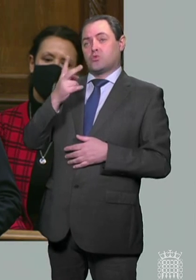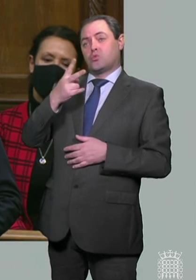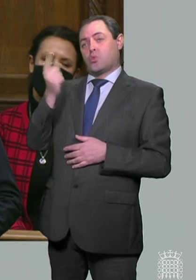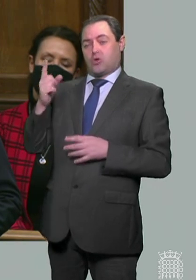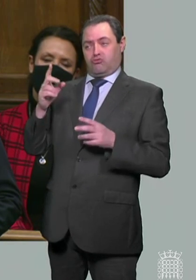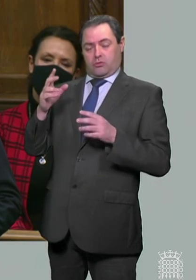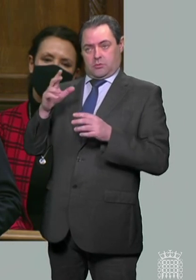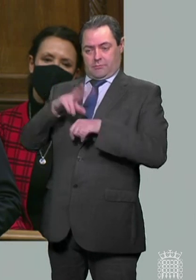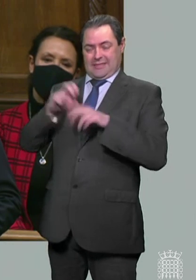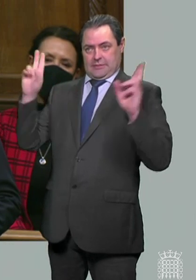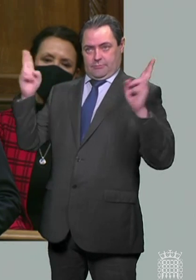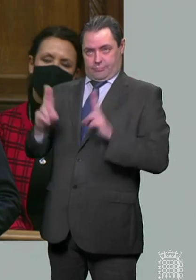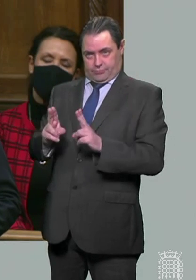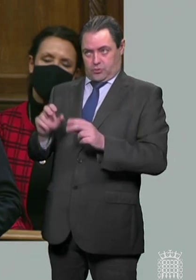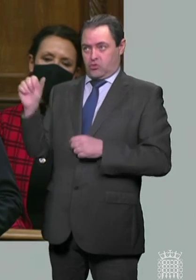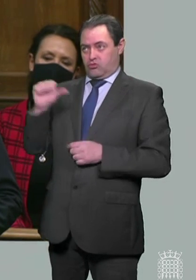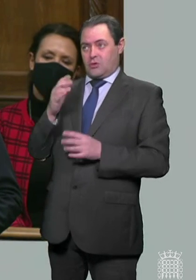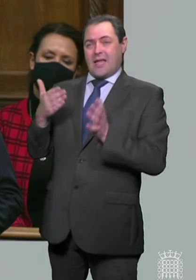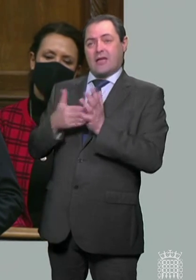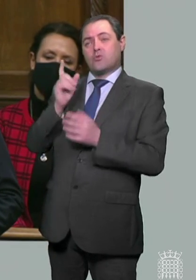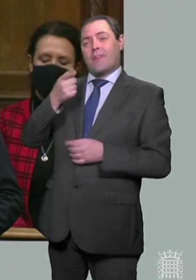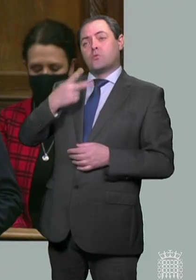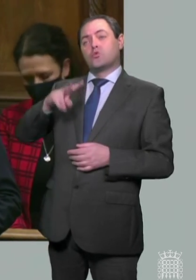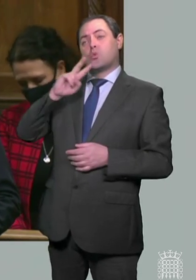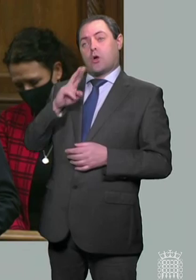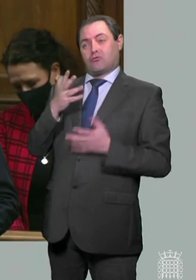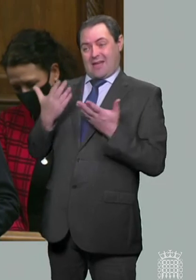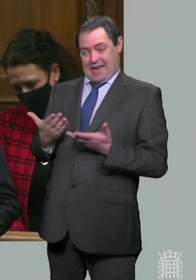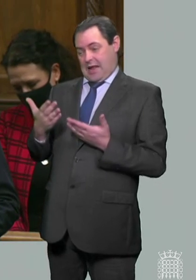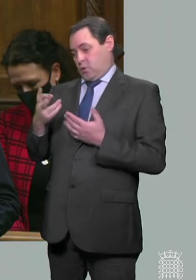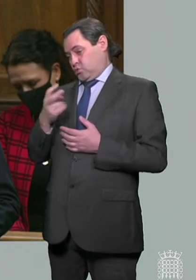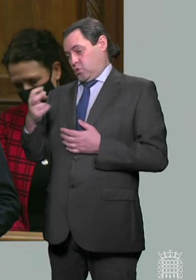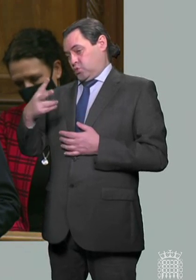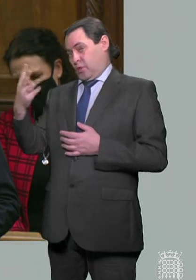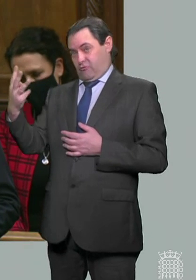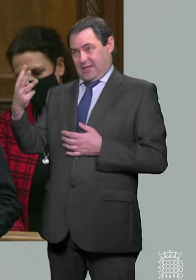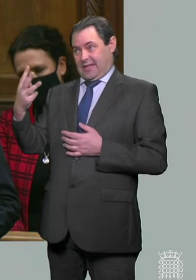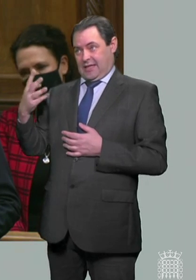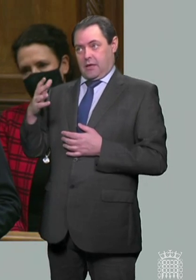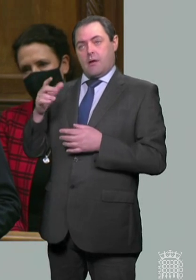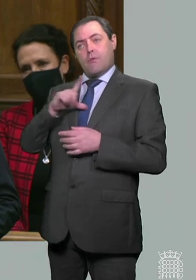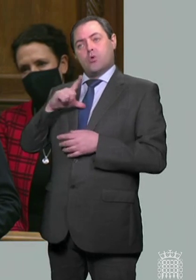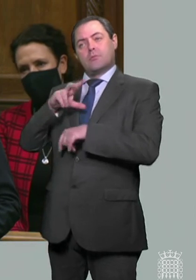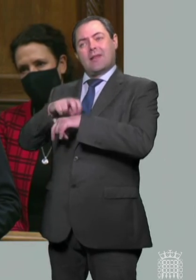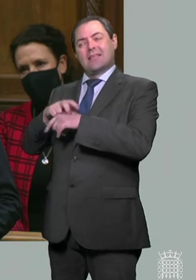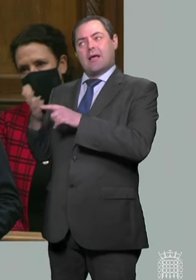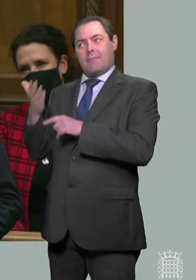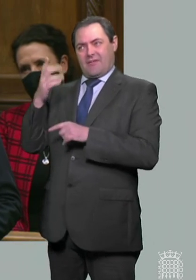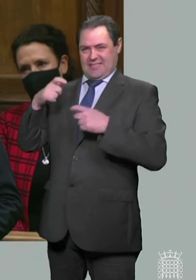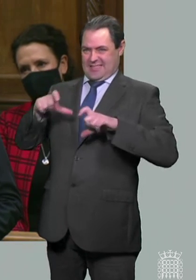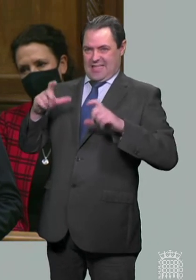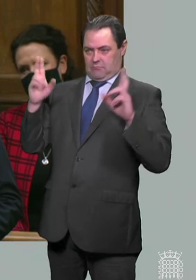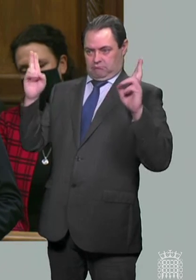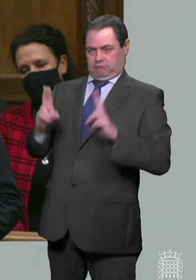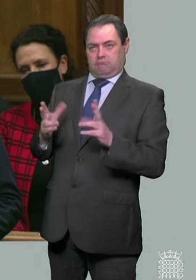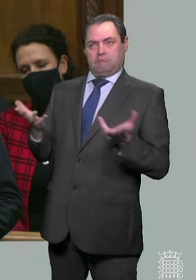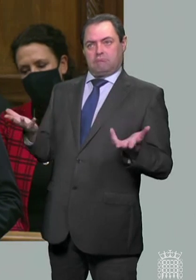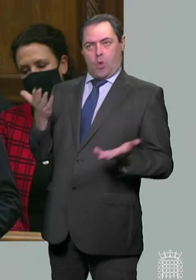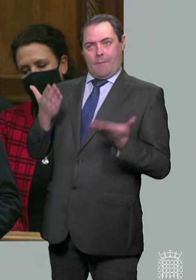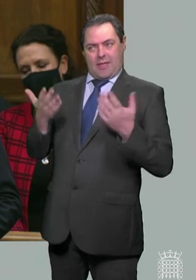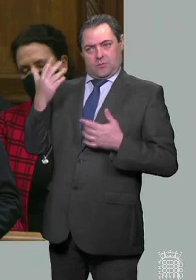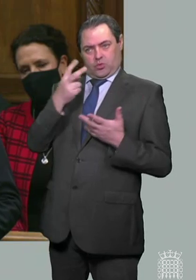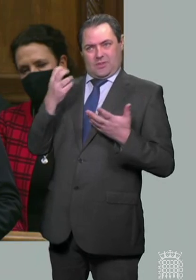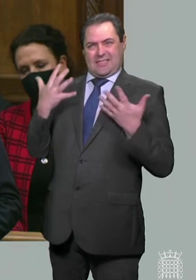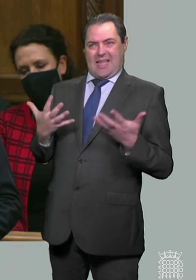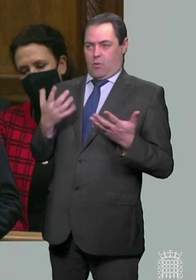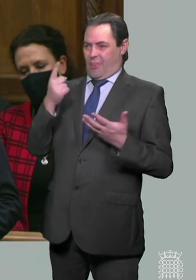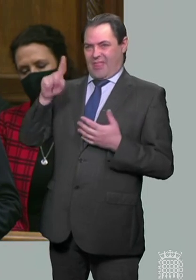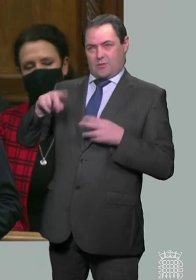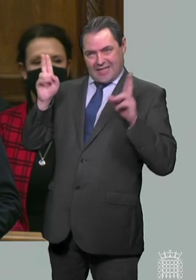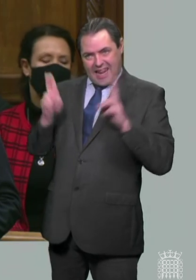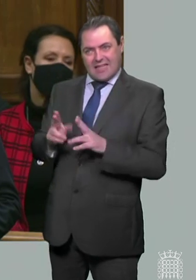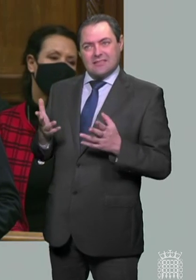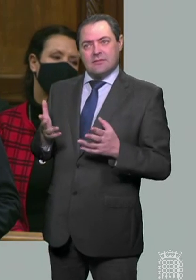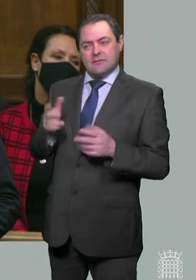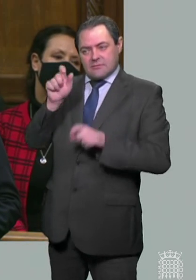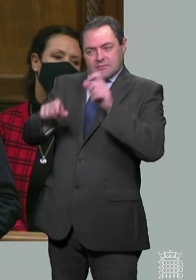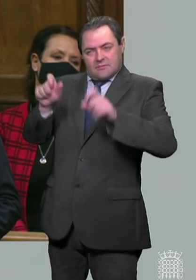The force should receive an additional 1,200 new recruits by 2023 via the police uplift programme, but that will still leave a shortfall of 1,000 officers.